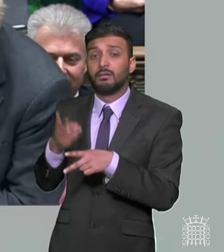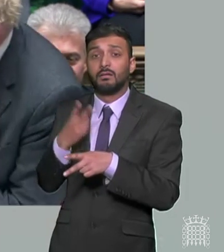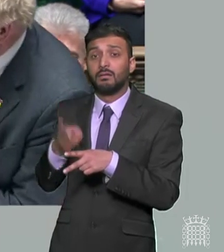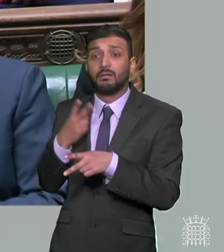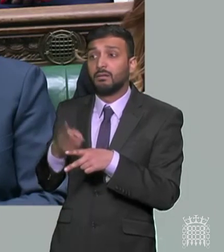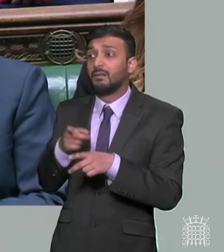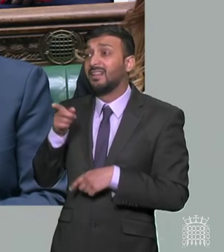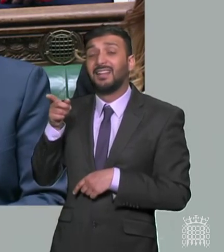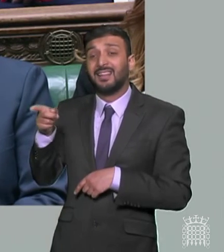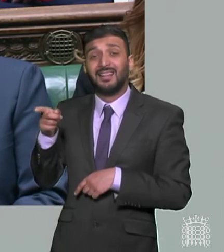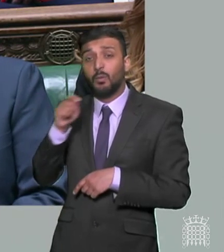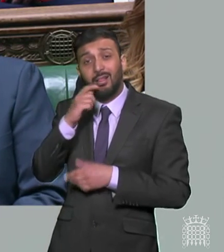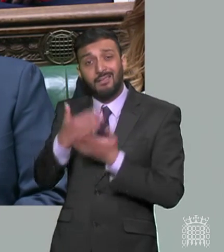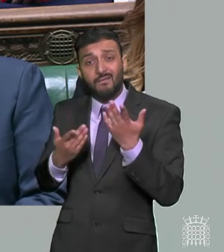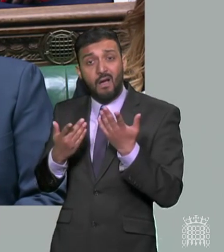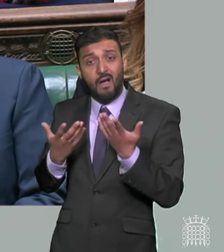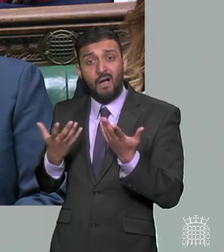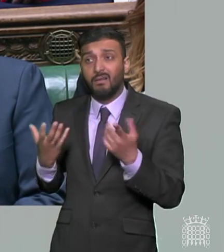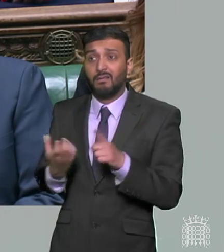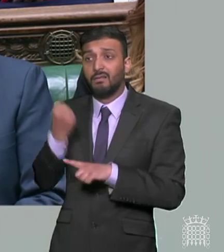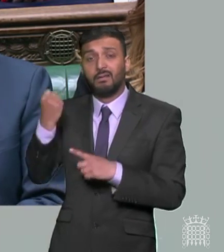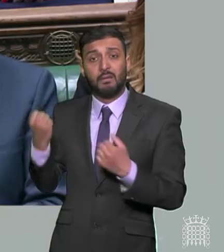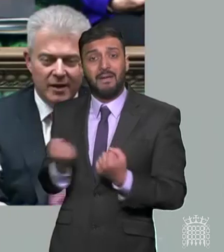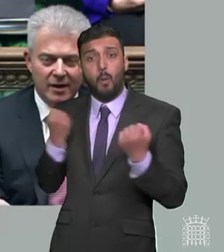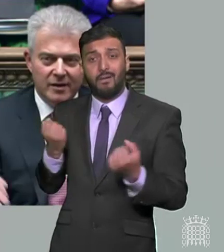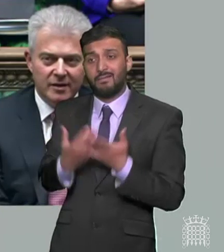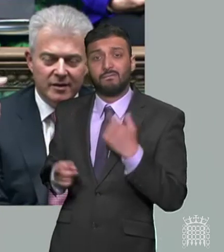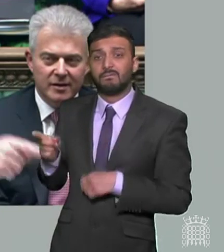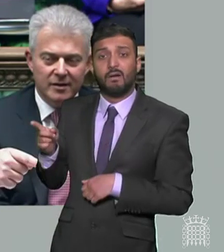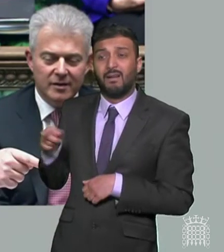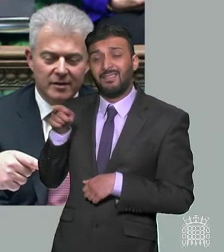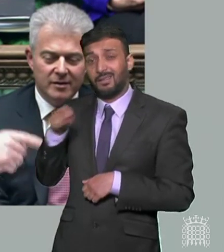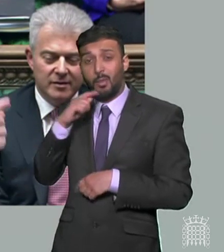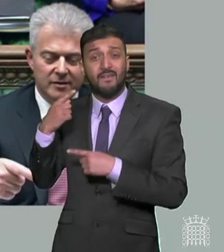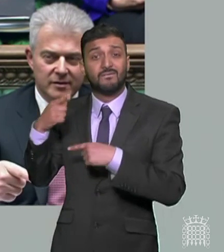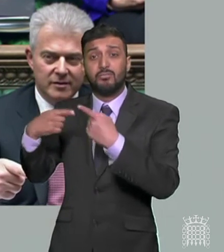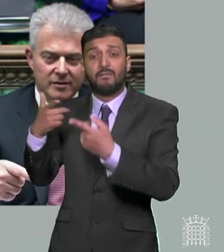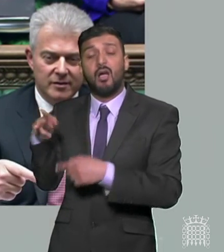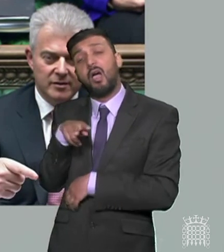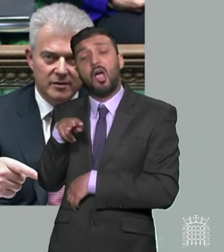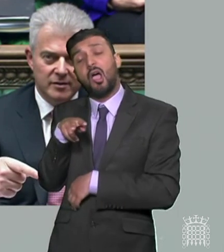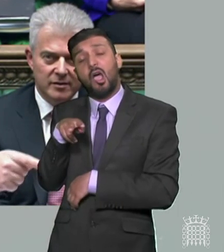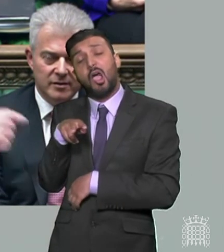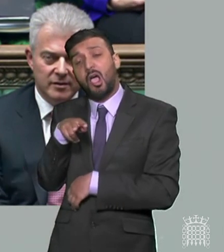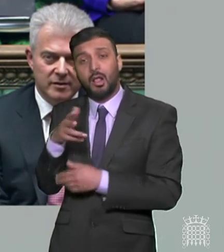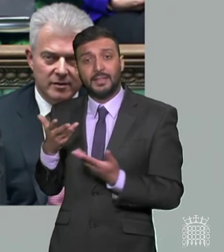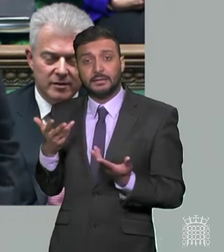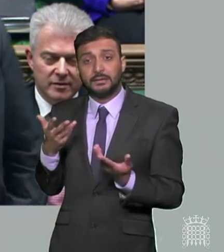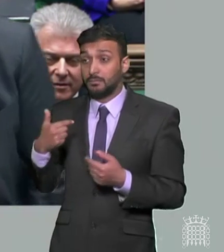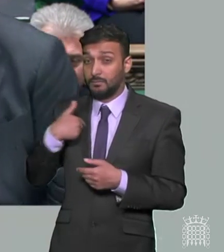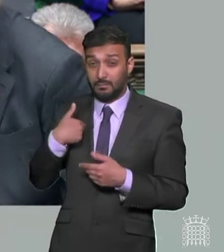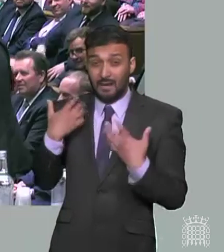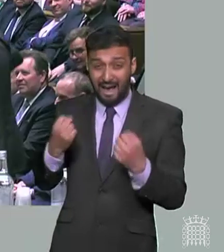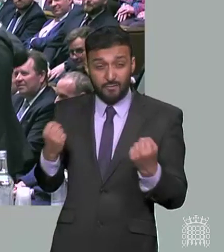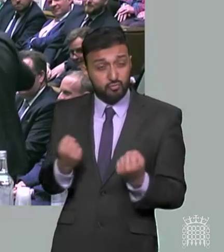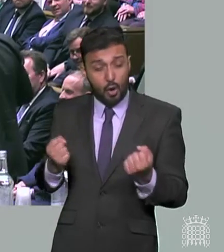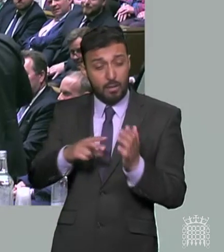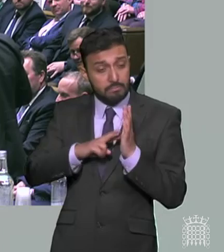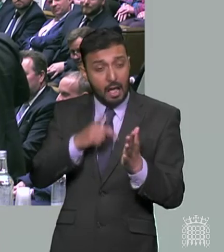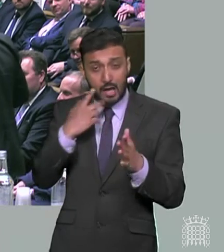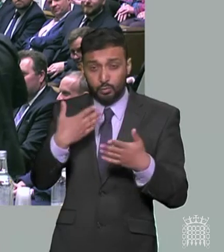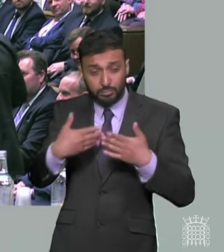We have a plan to fix the NHS and fix social care; the Opposition have no plan.